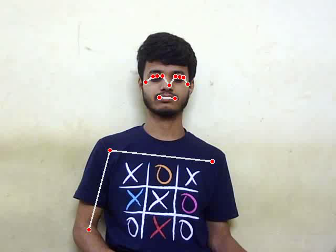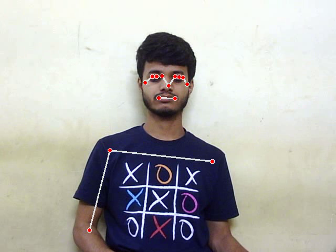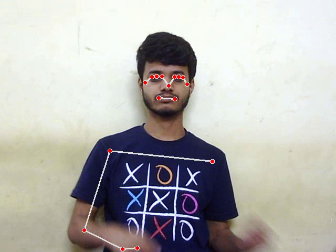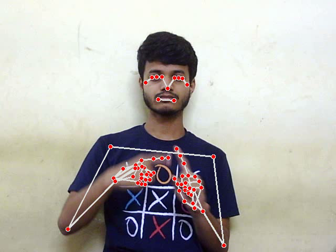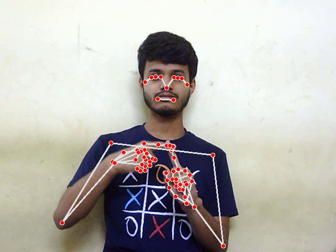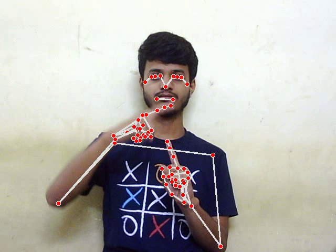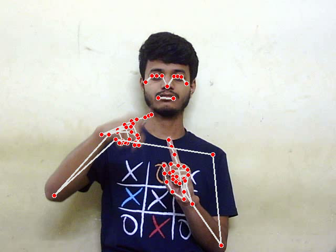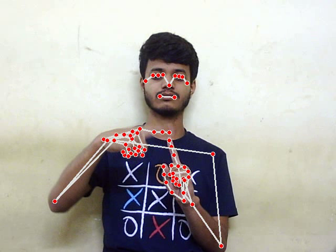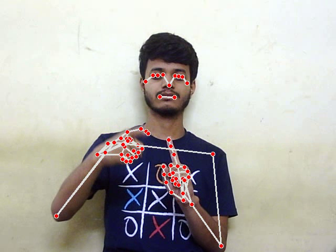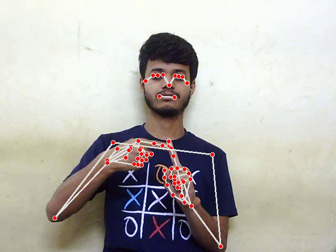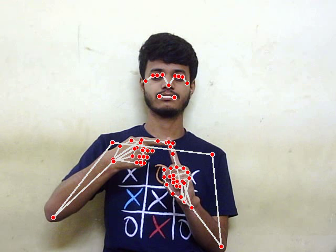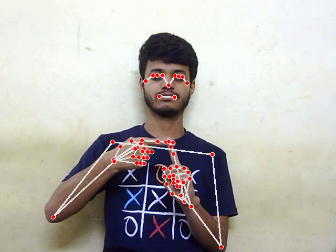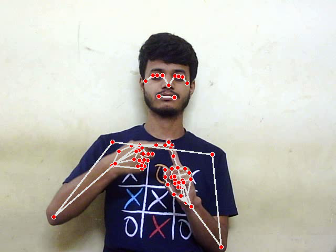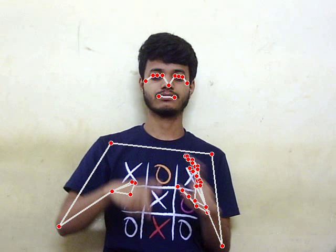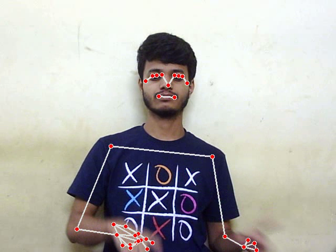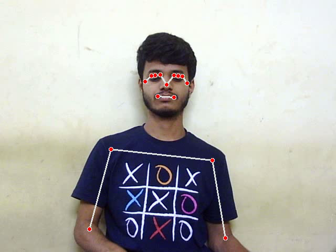when